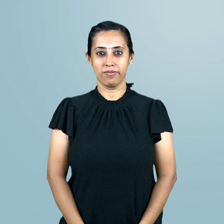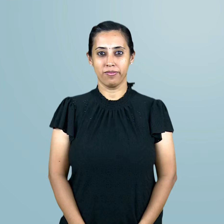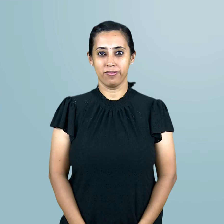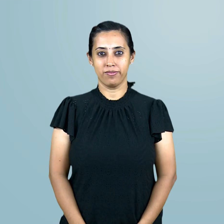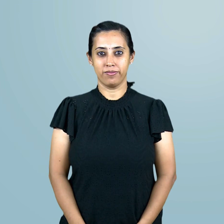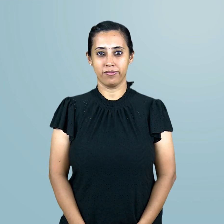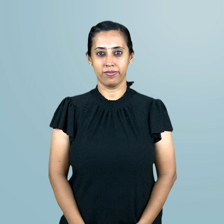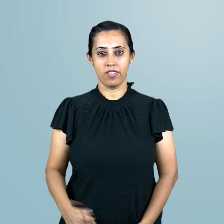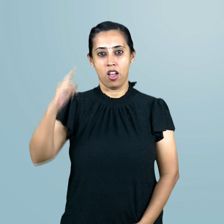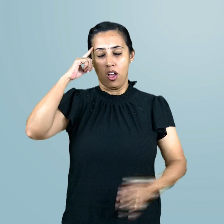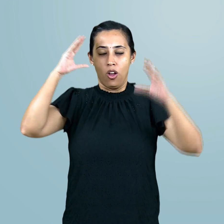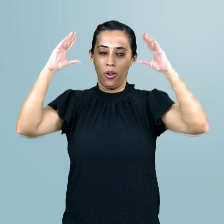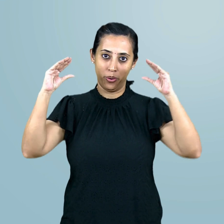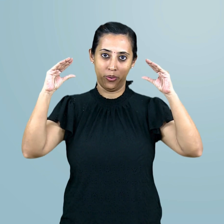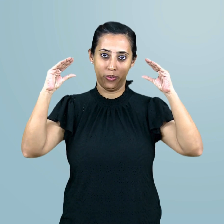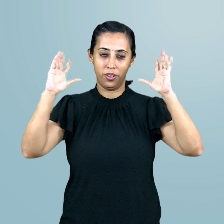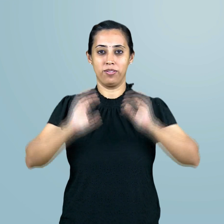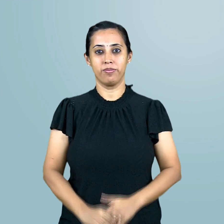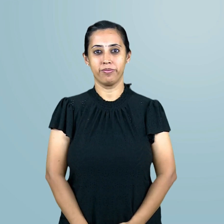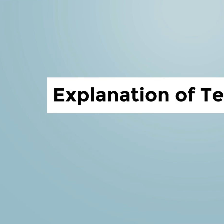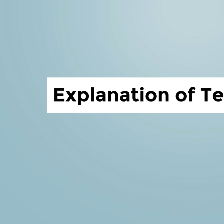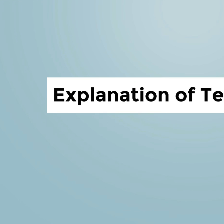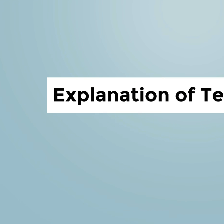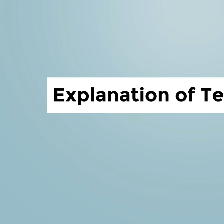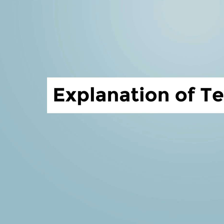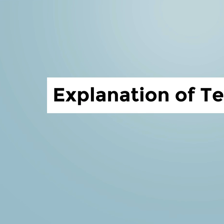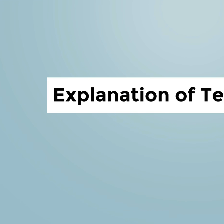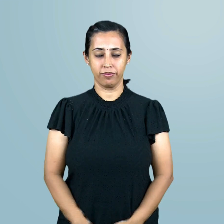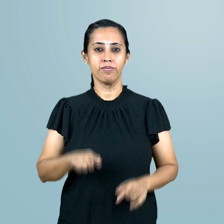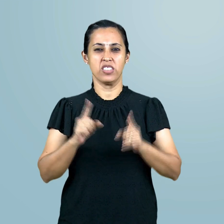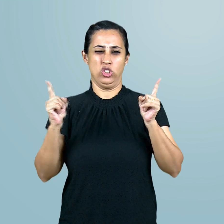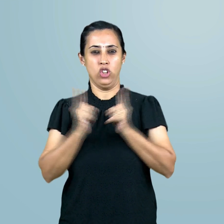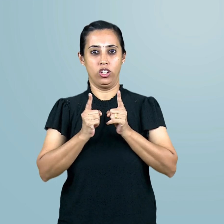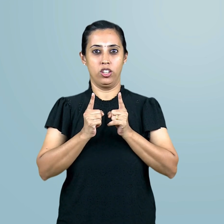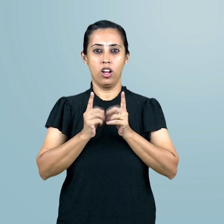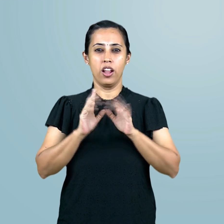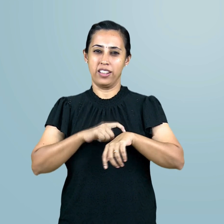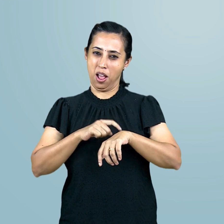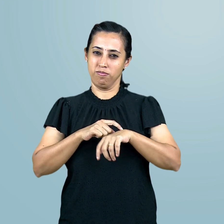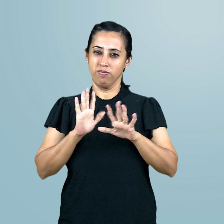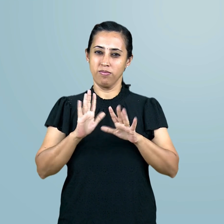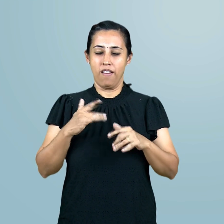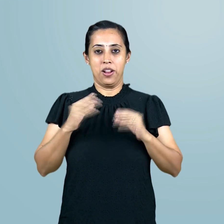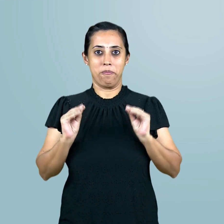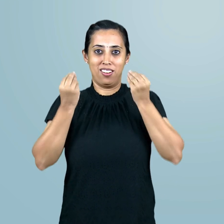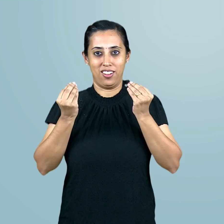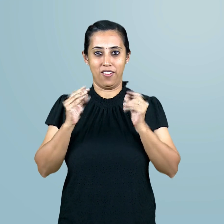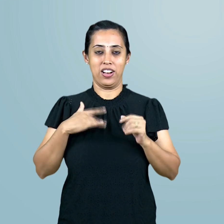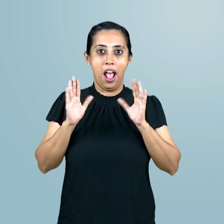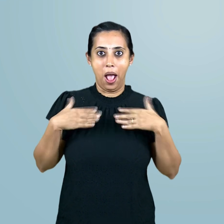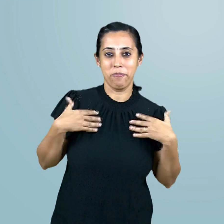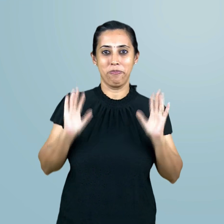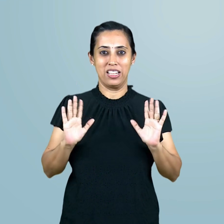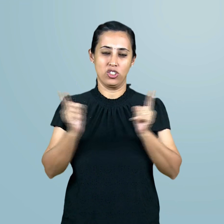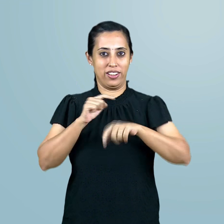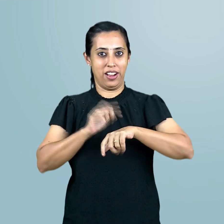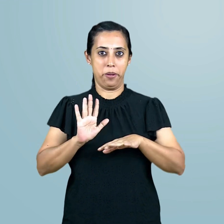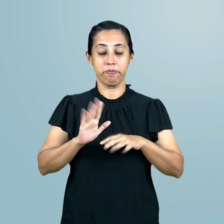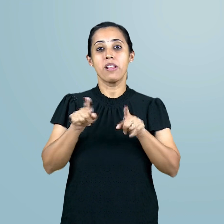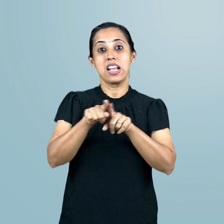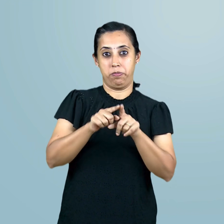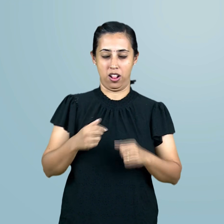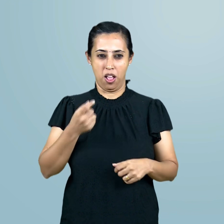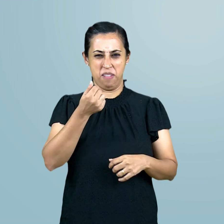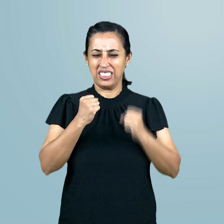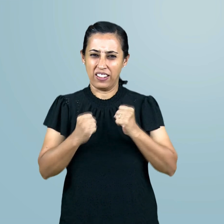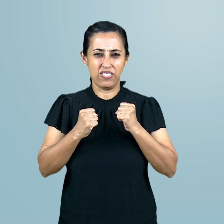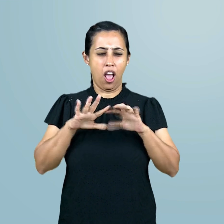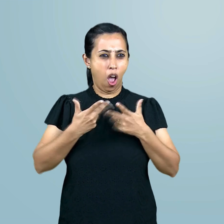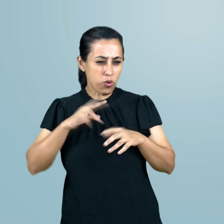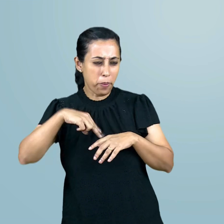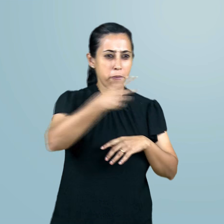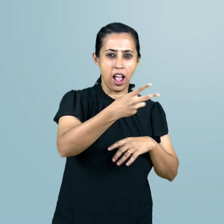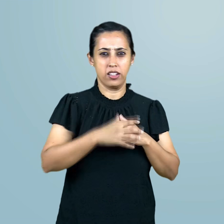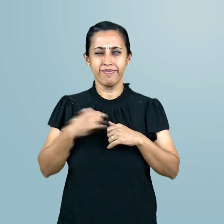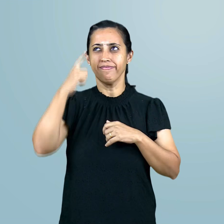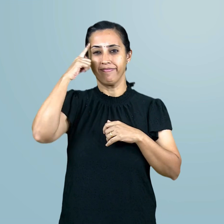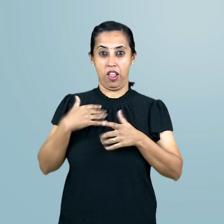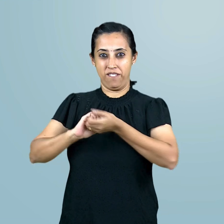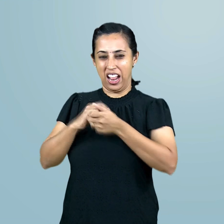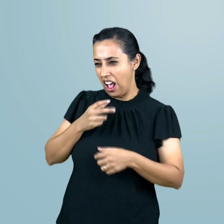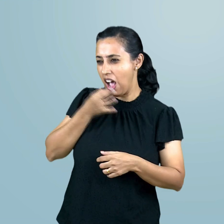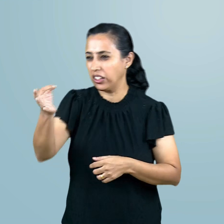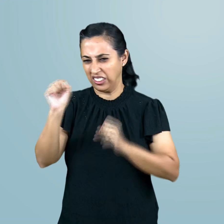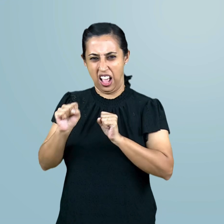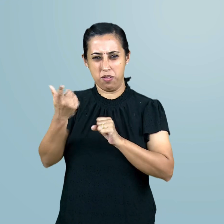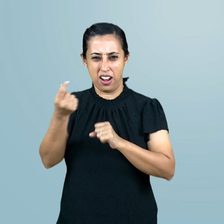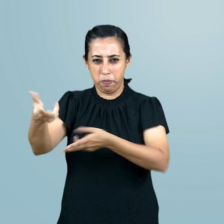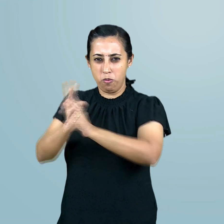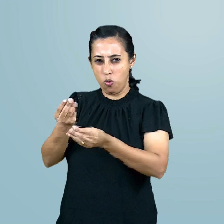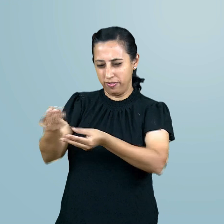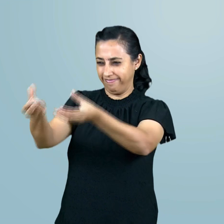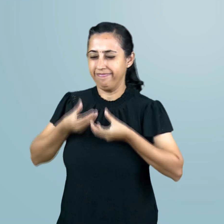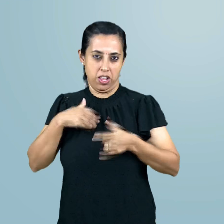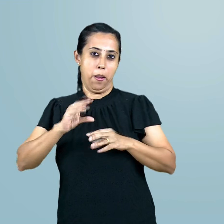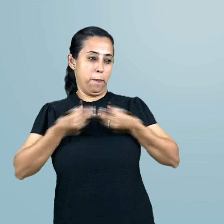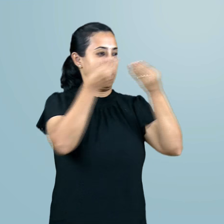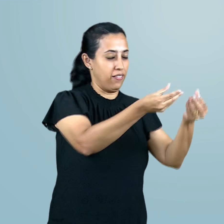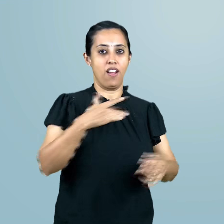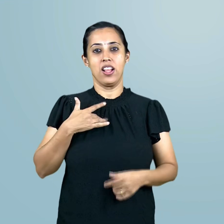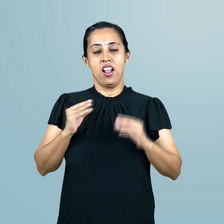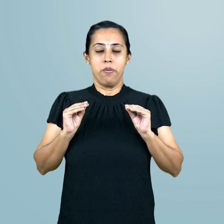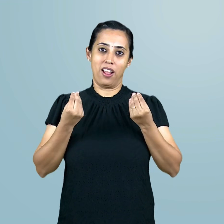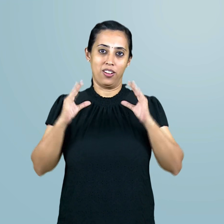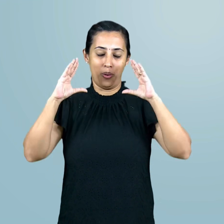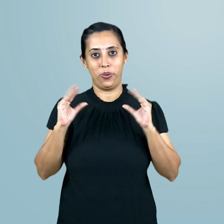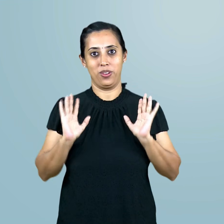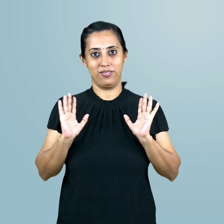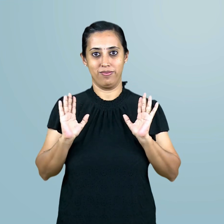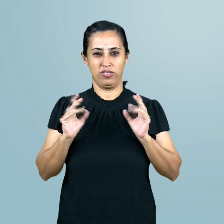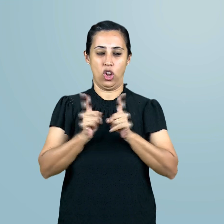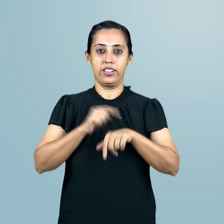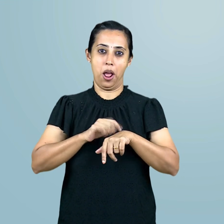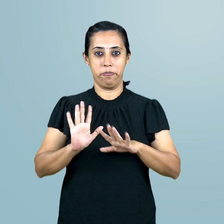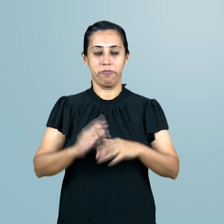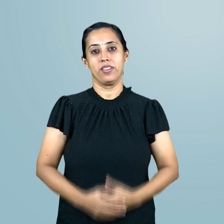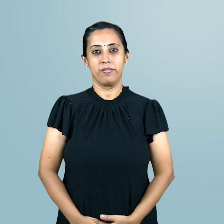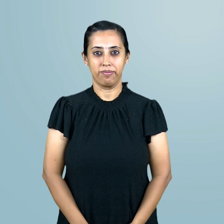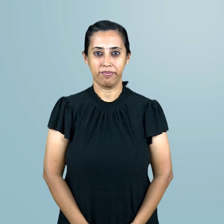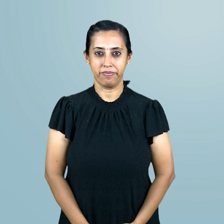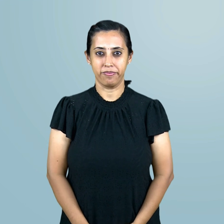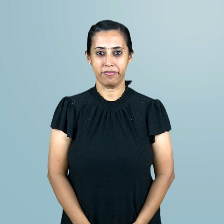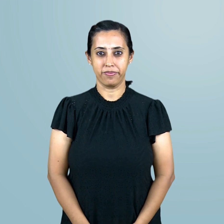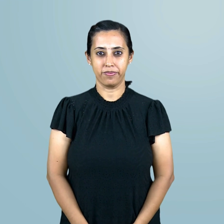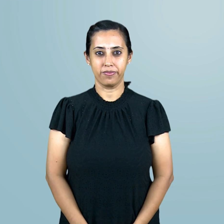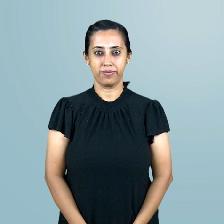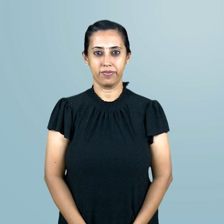Temporary relief